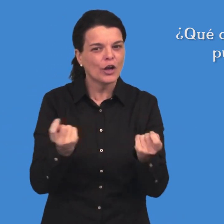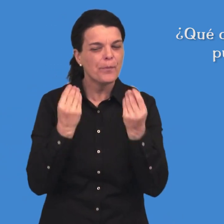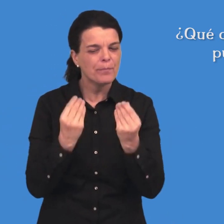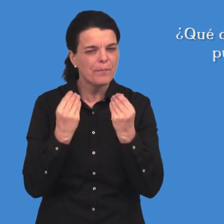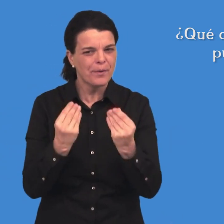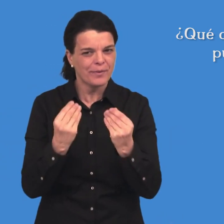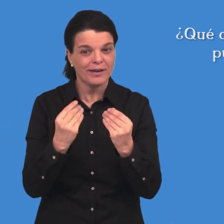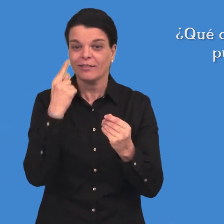bien